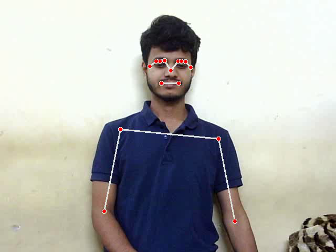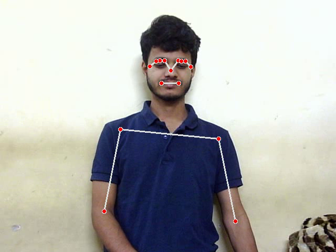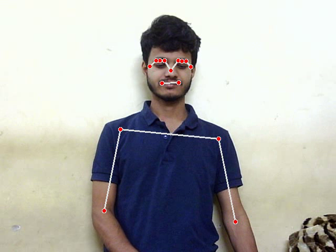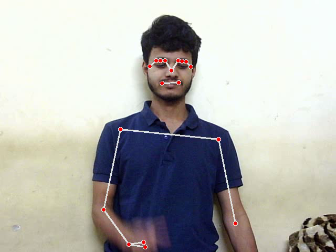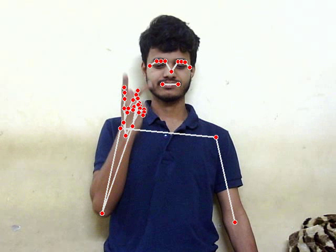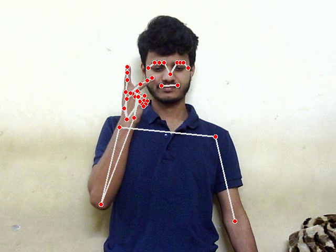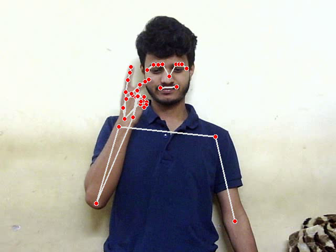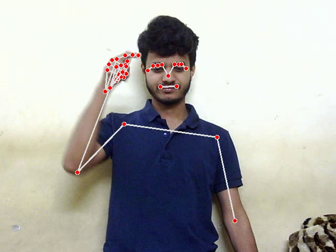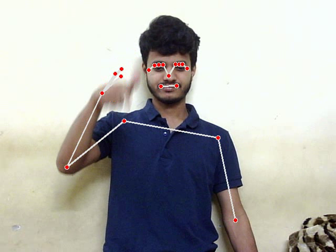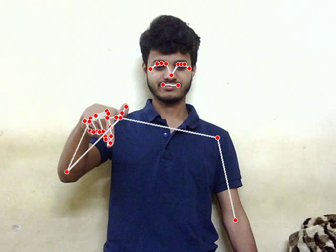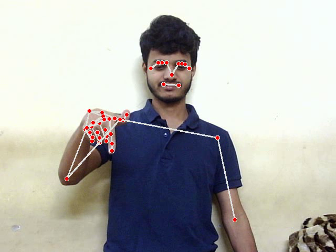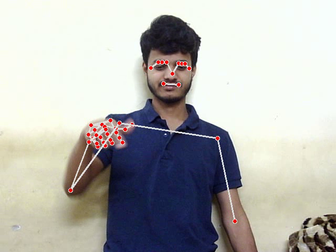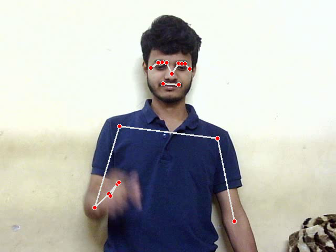see you later